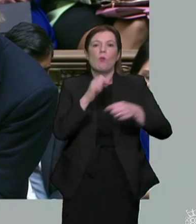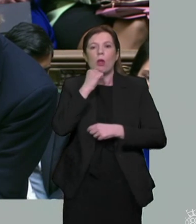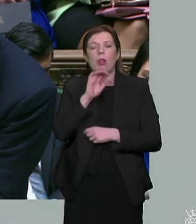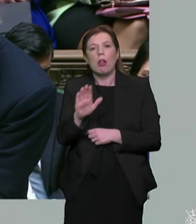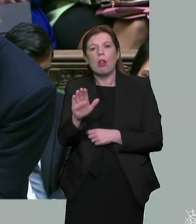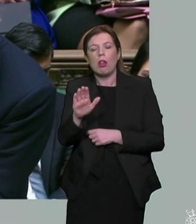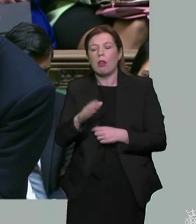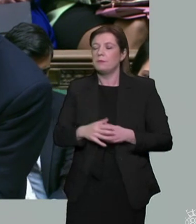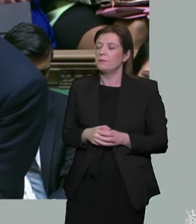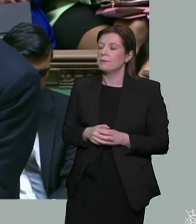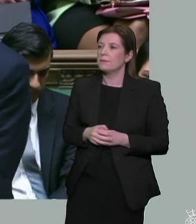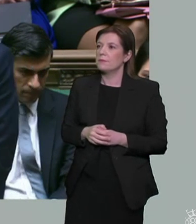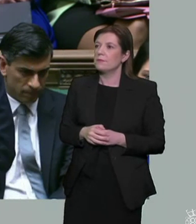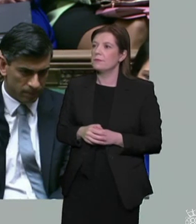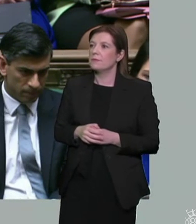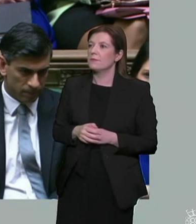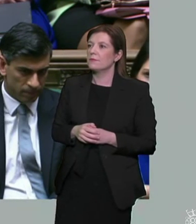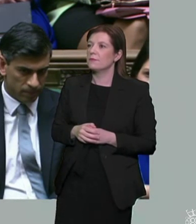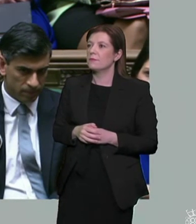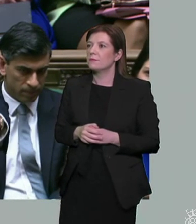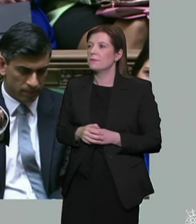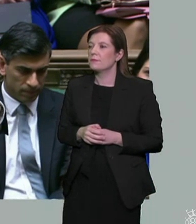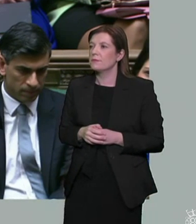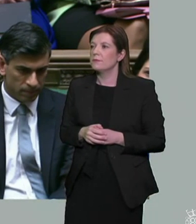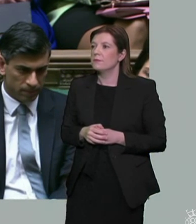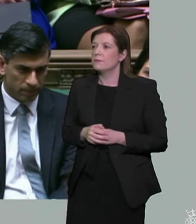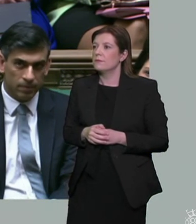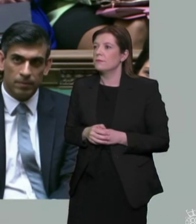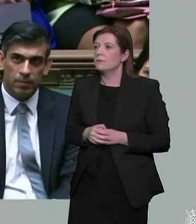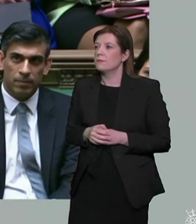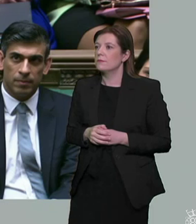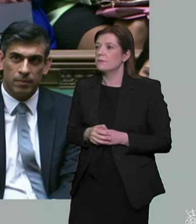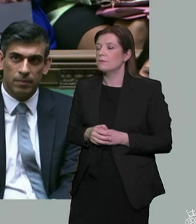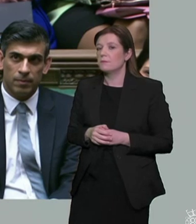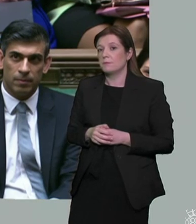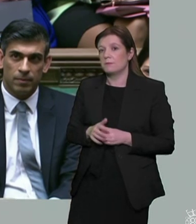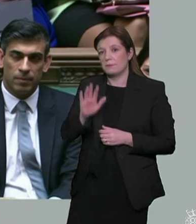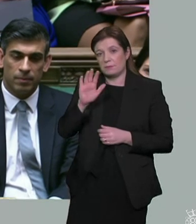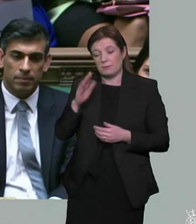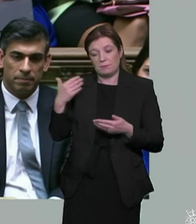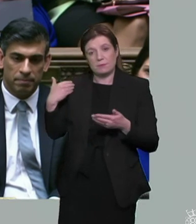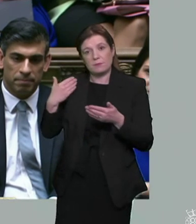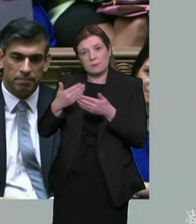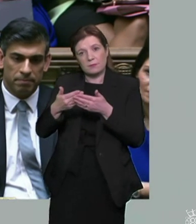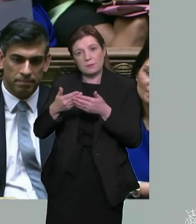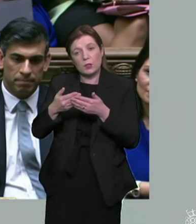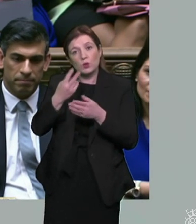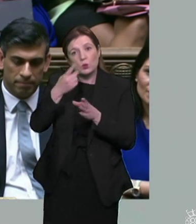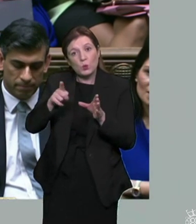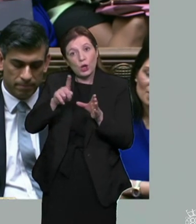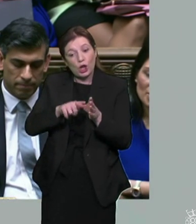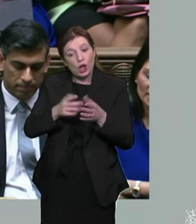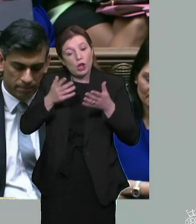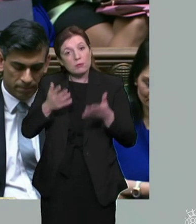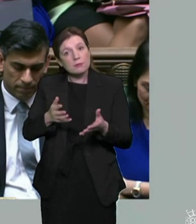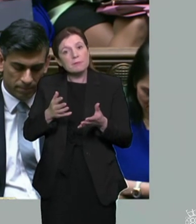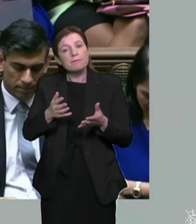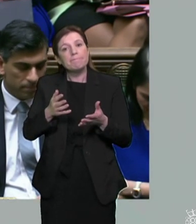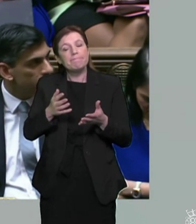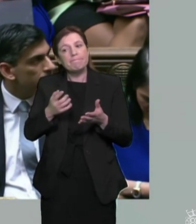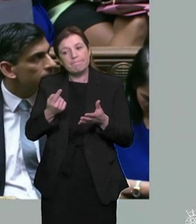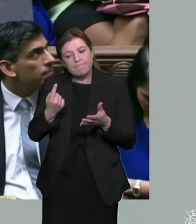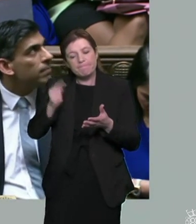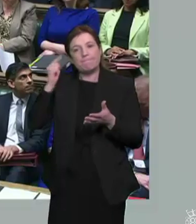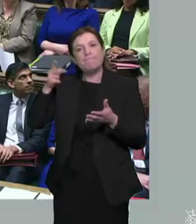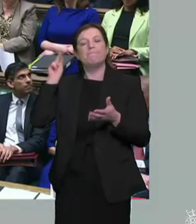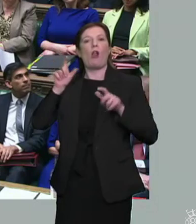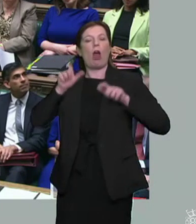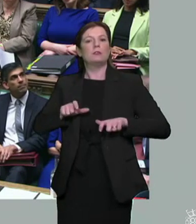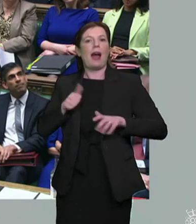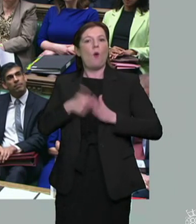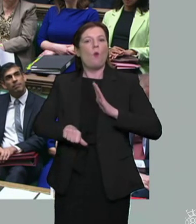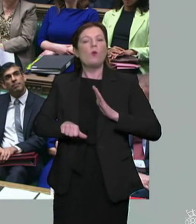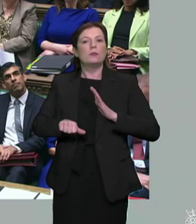This is a historic moment for this country, actually, because it is now two years to the day since we went into lockdown.